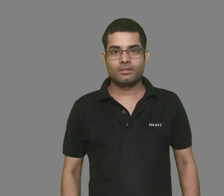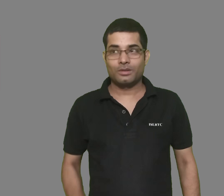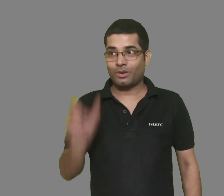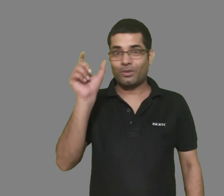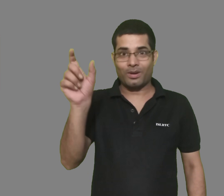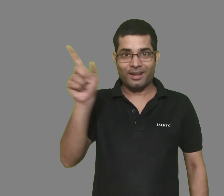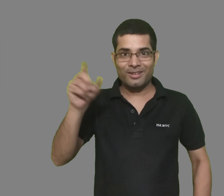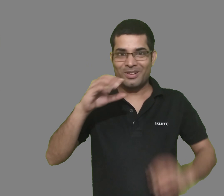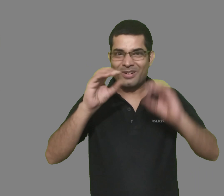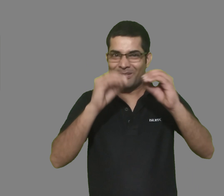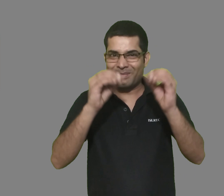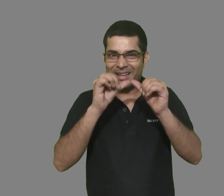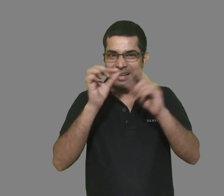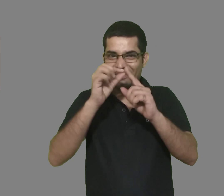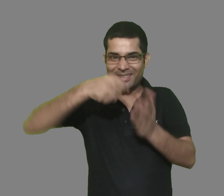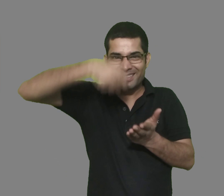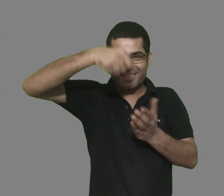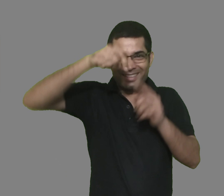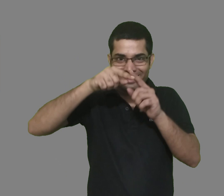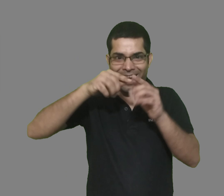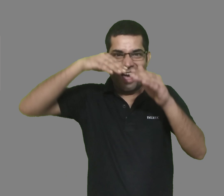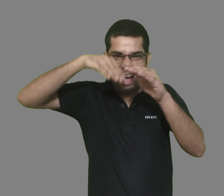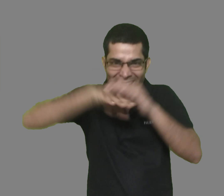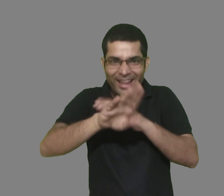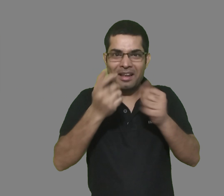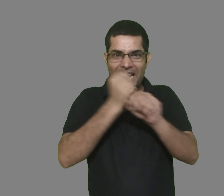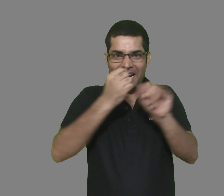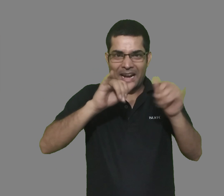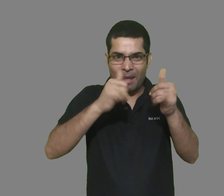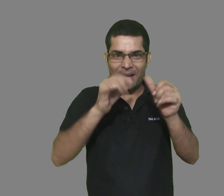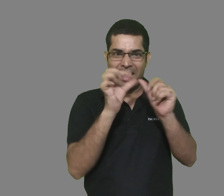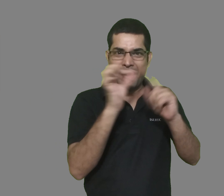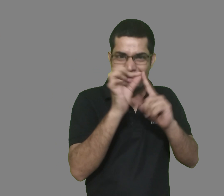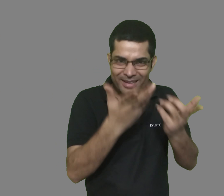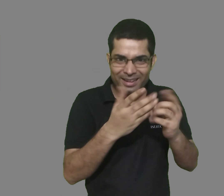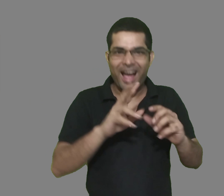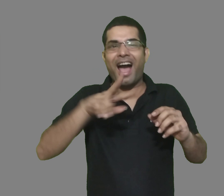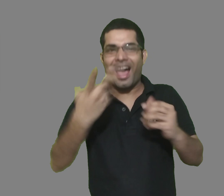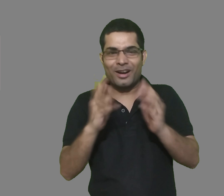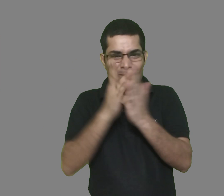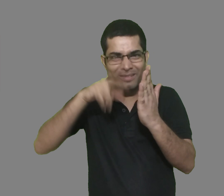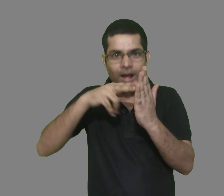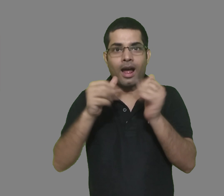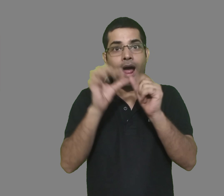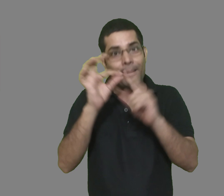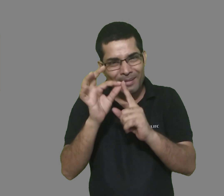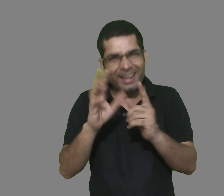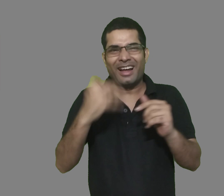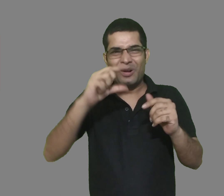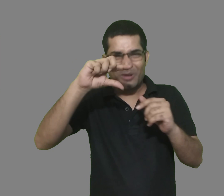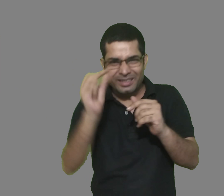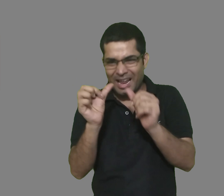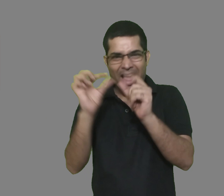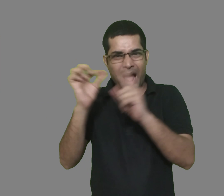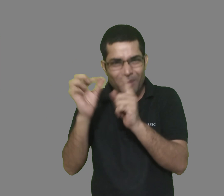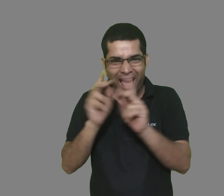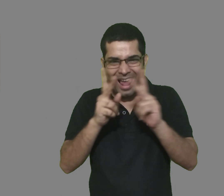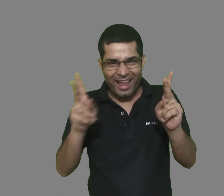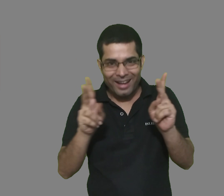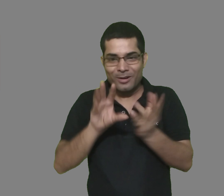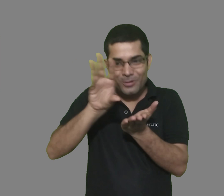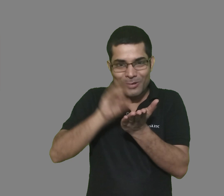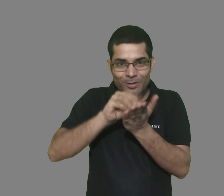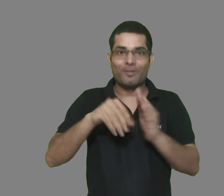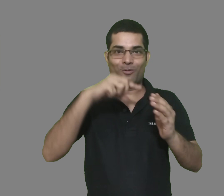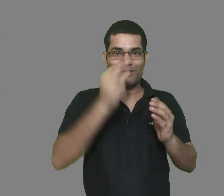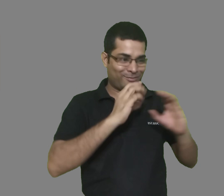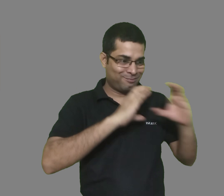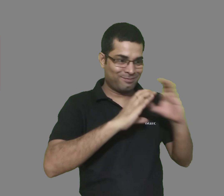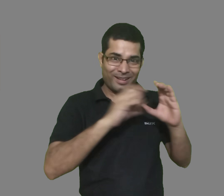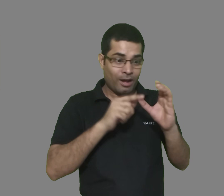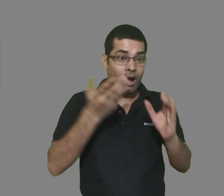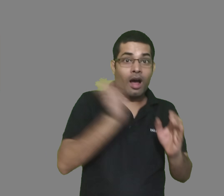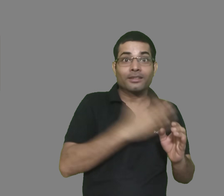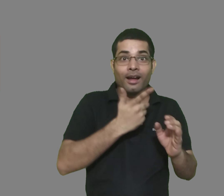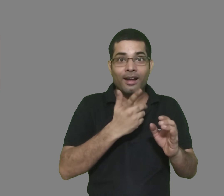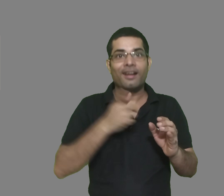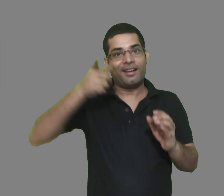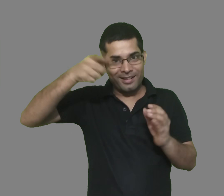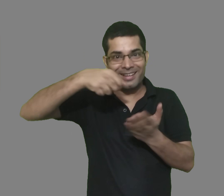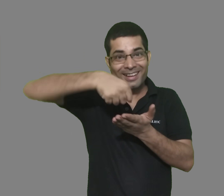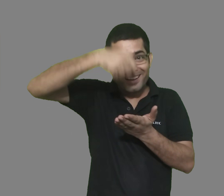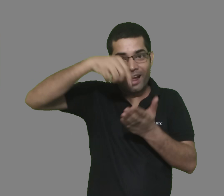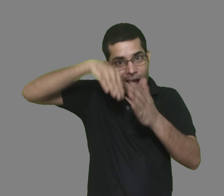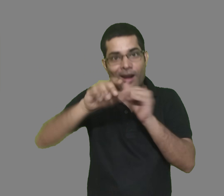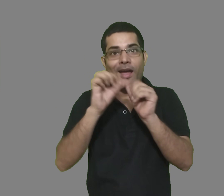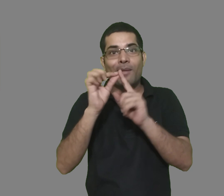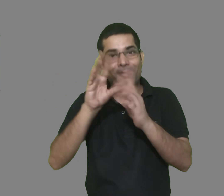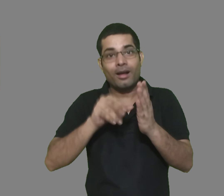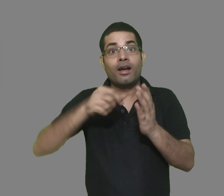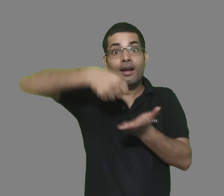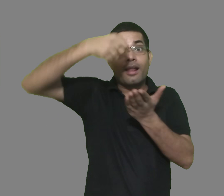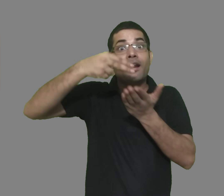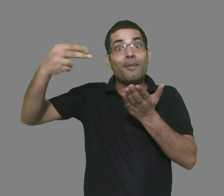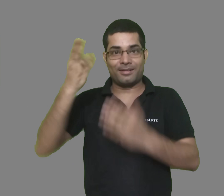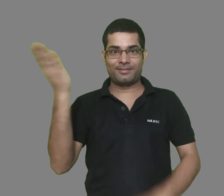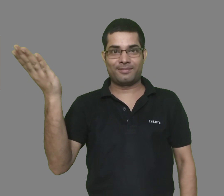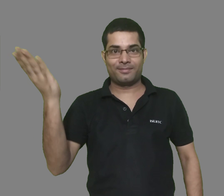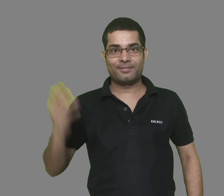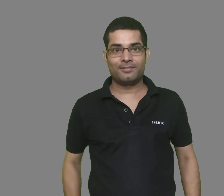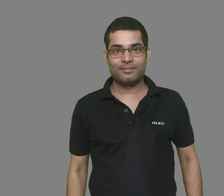Google Store